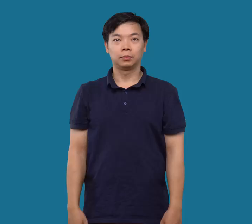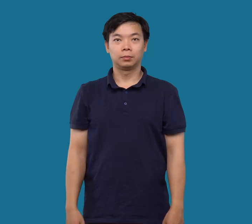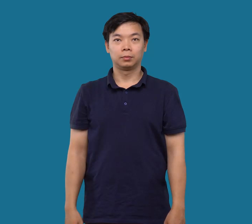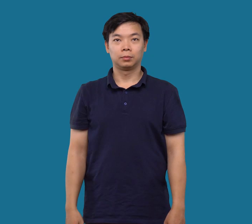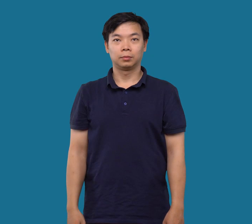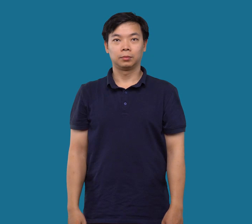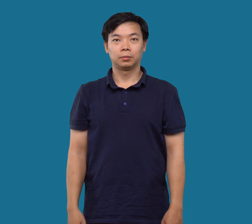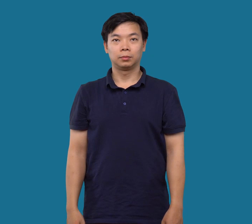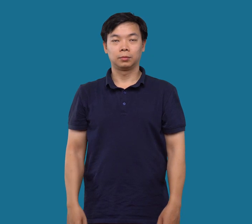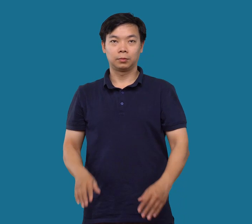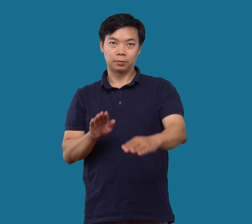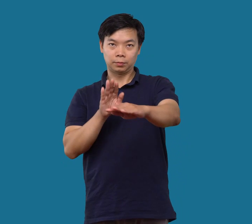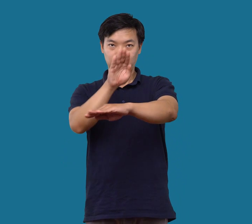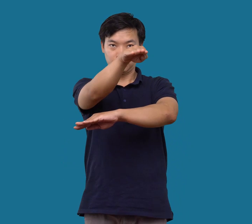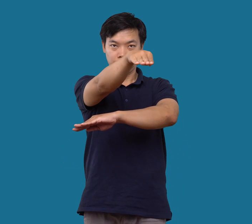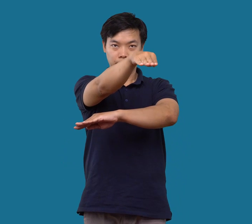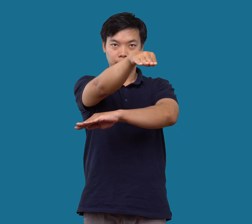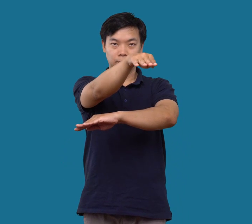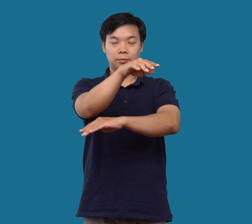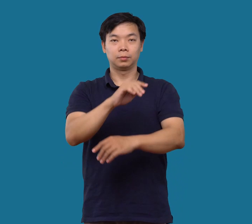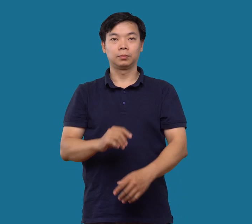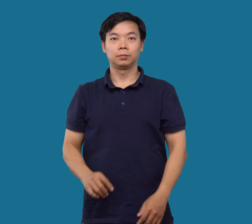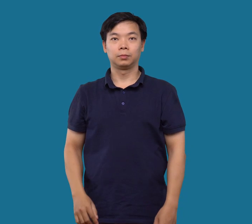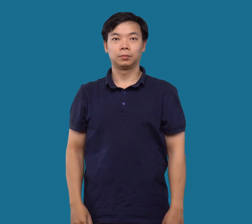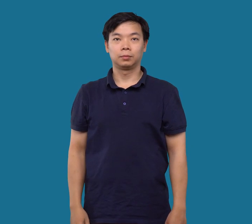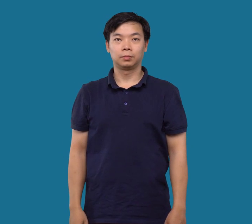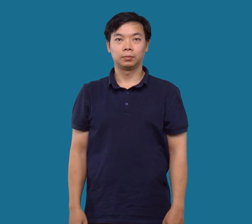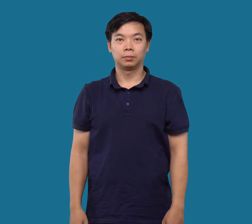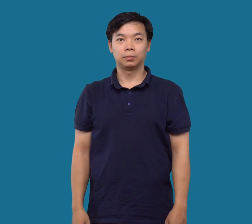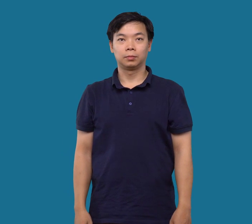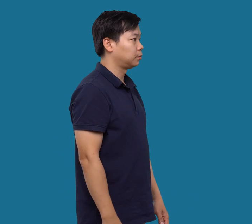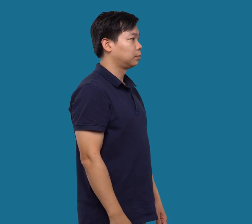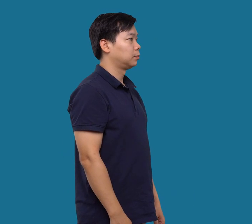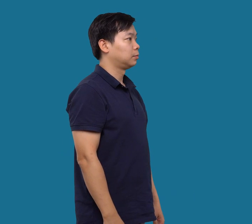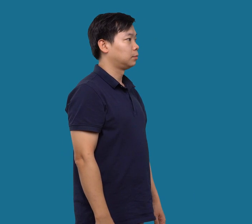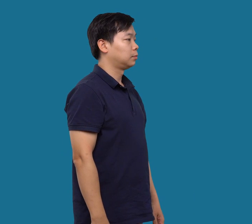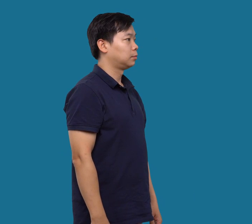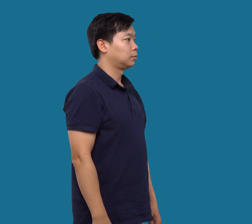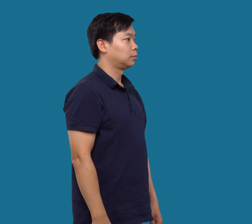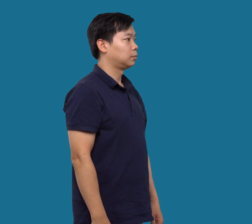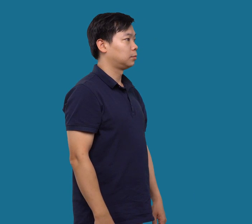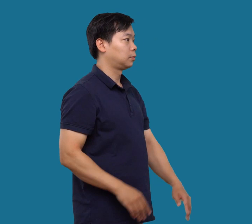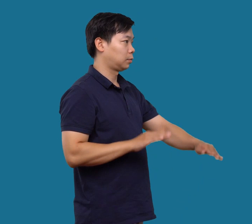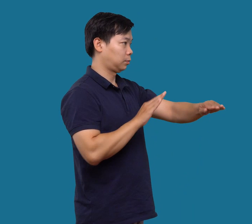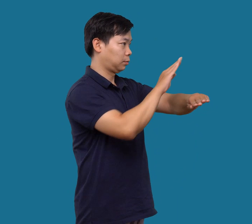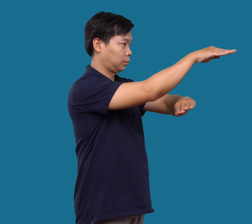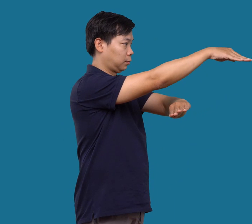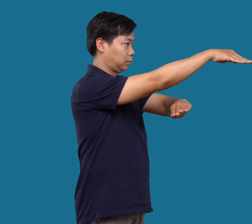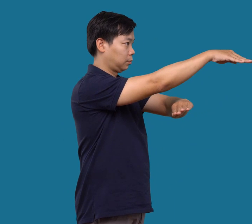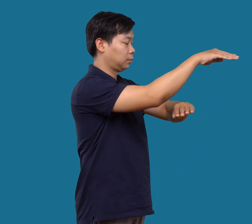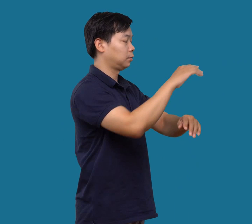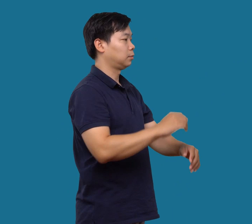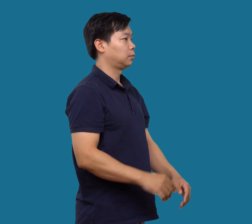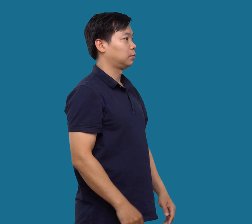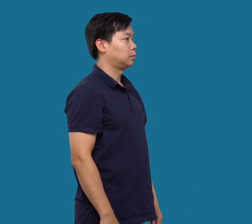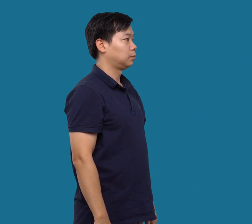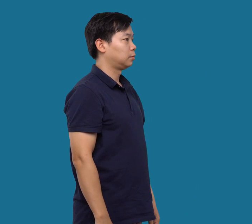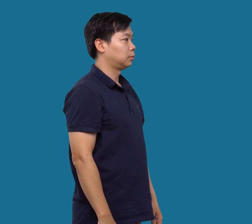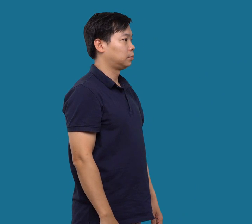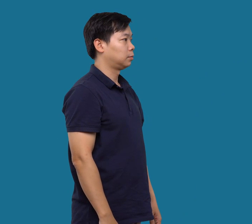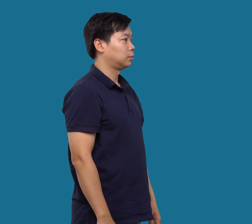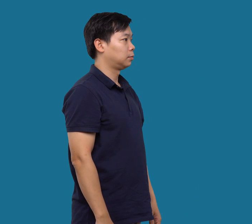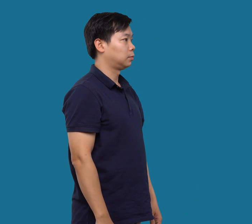ở ngoài